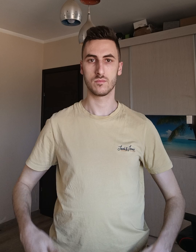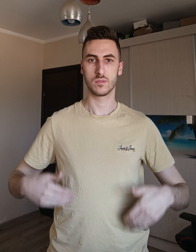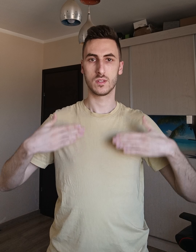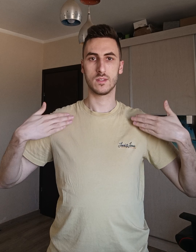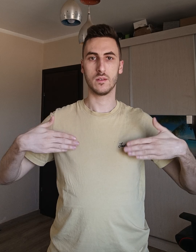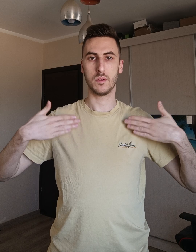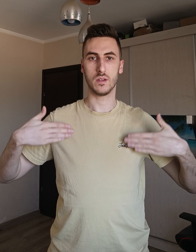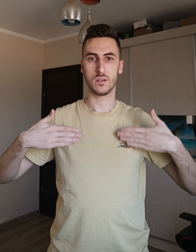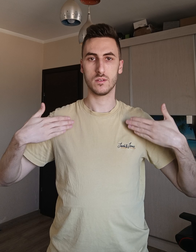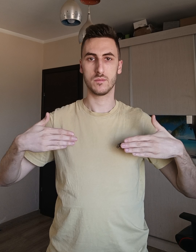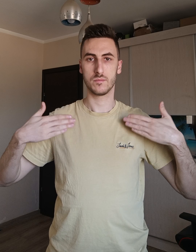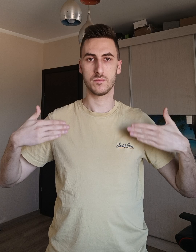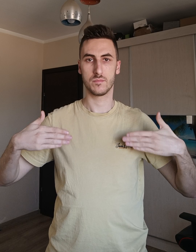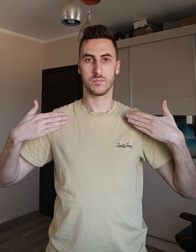שמח